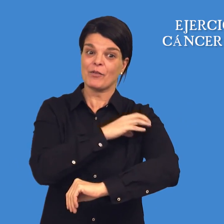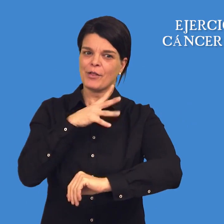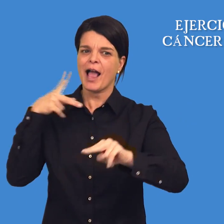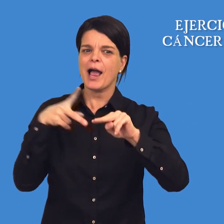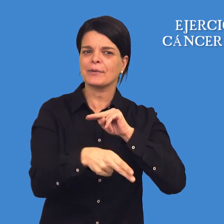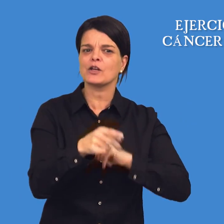evitar